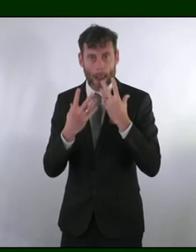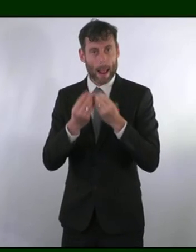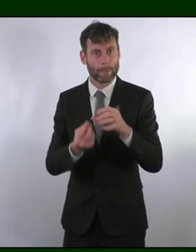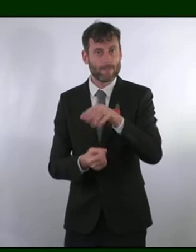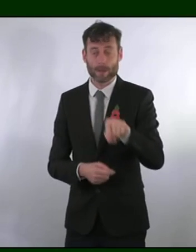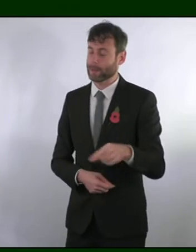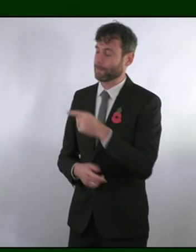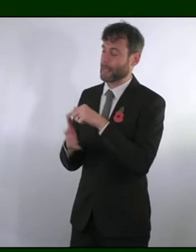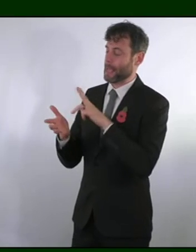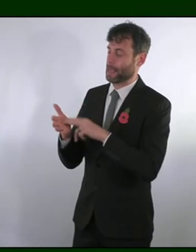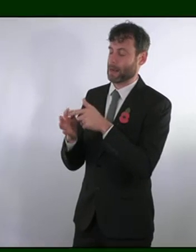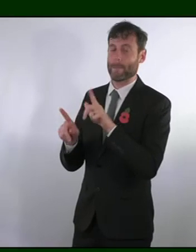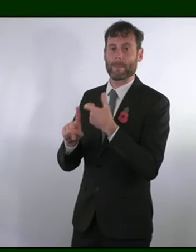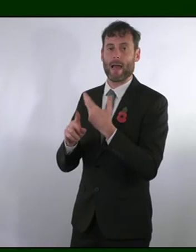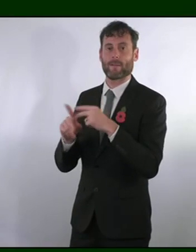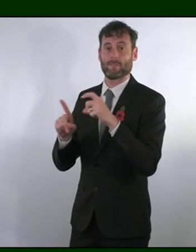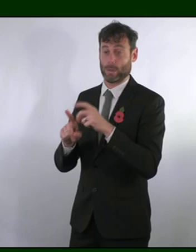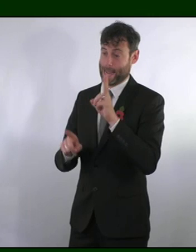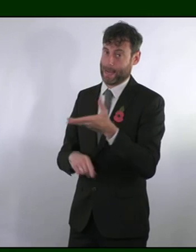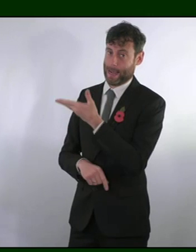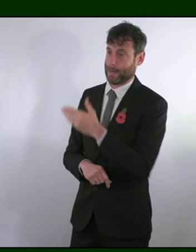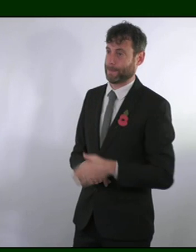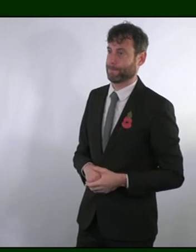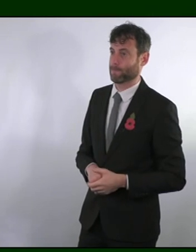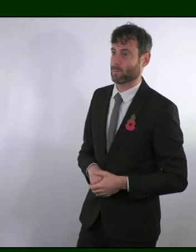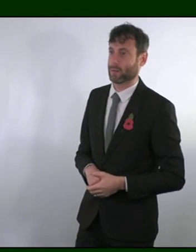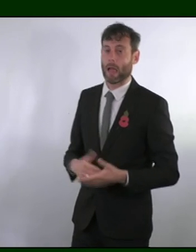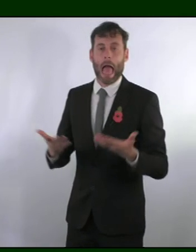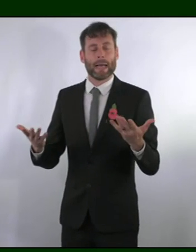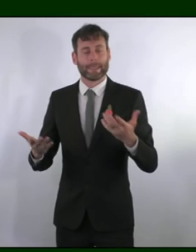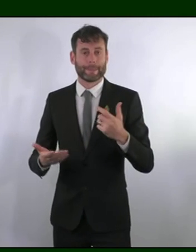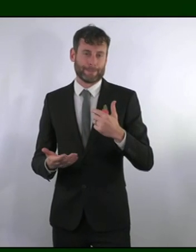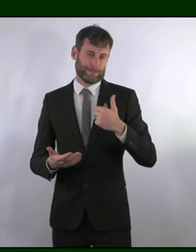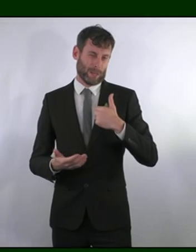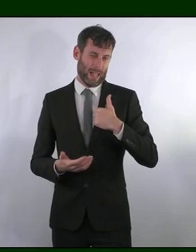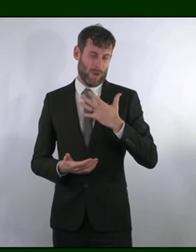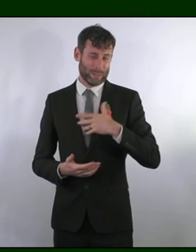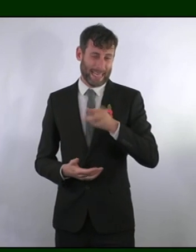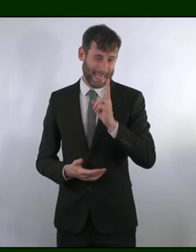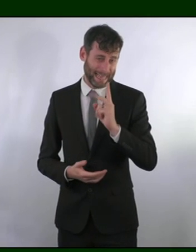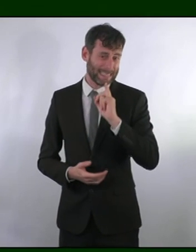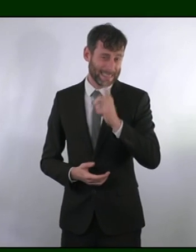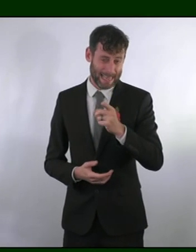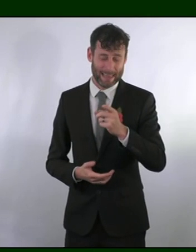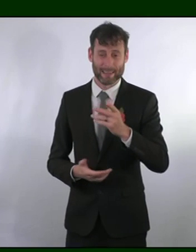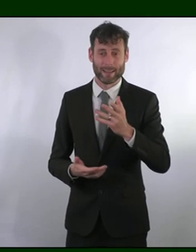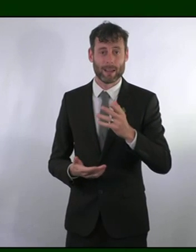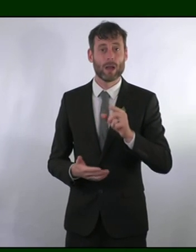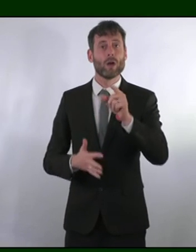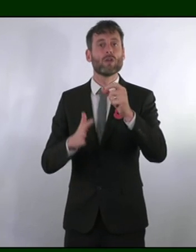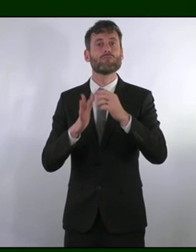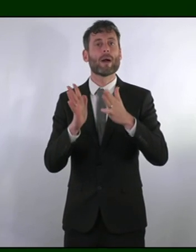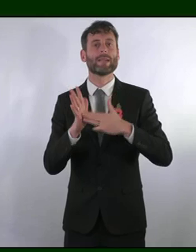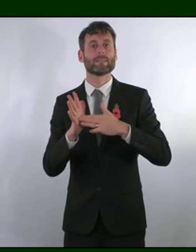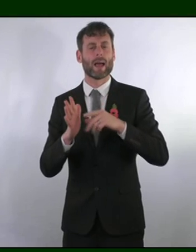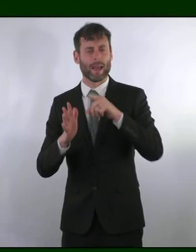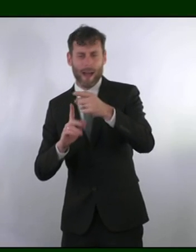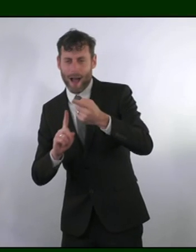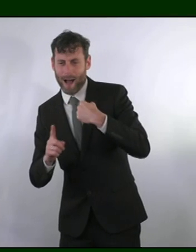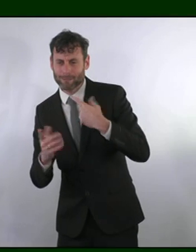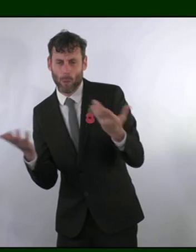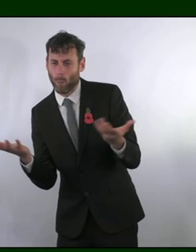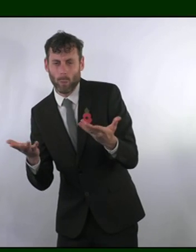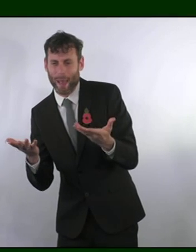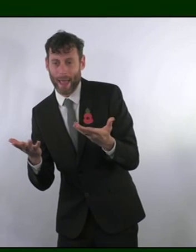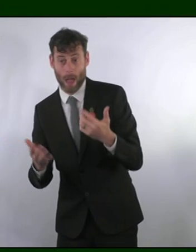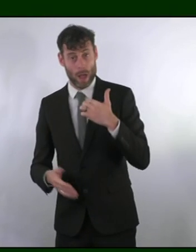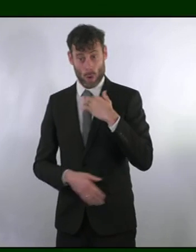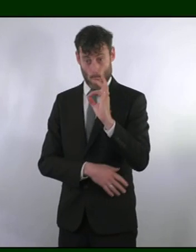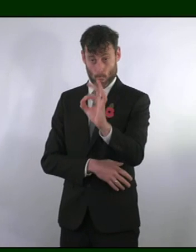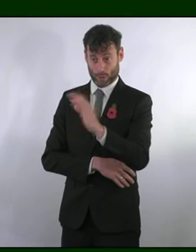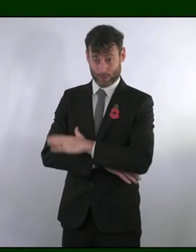May I respectfully say to the Prime Minister that the idea is that he tries to answer the question that has been put to him?